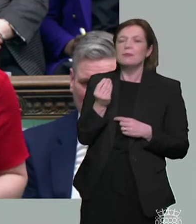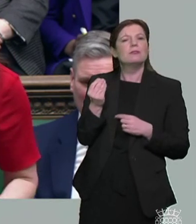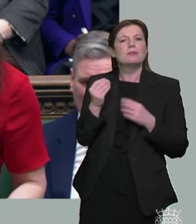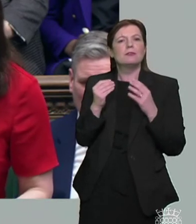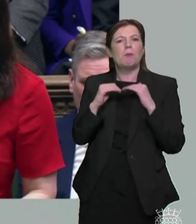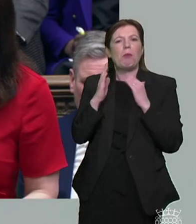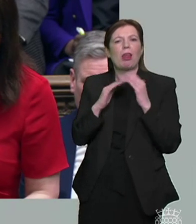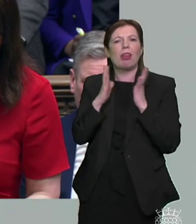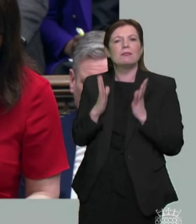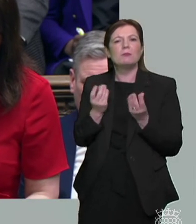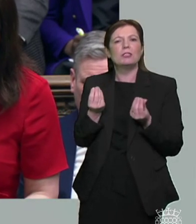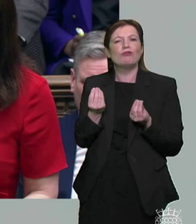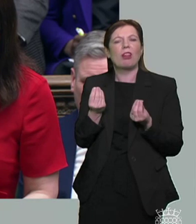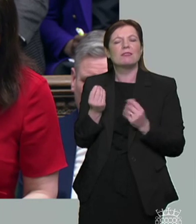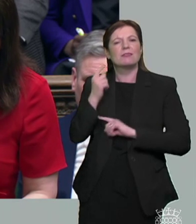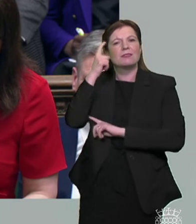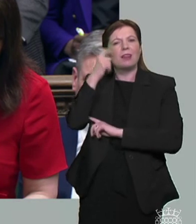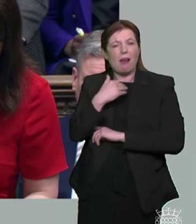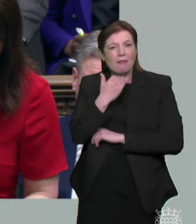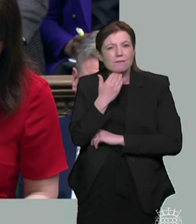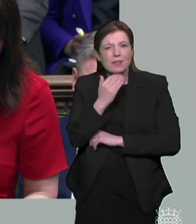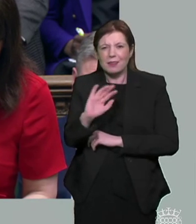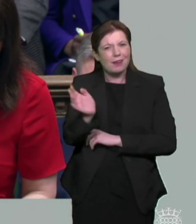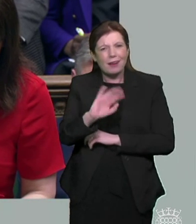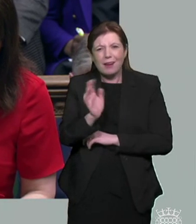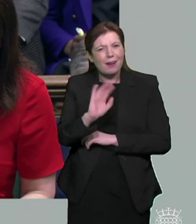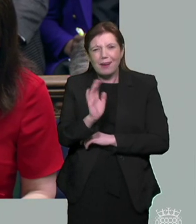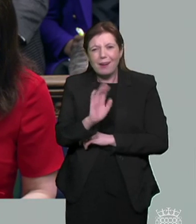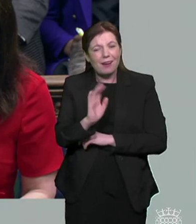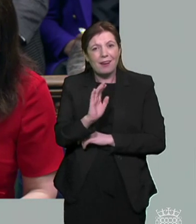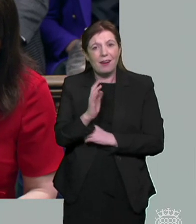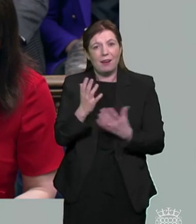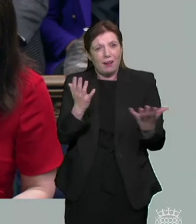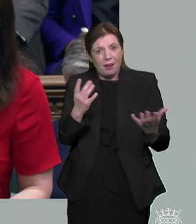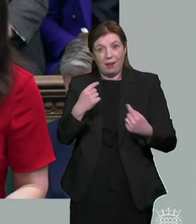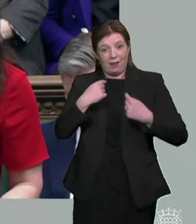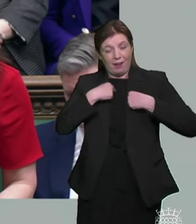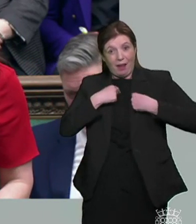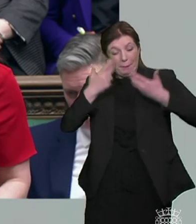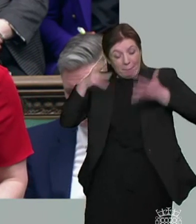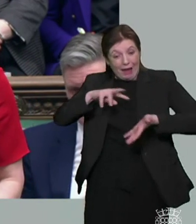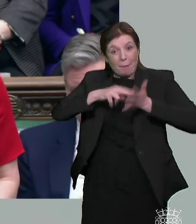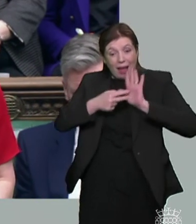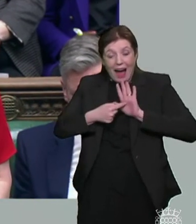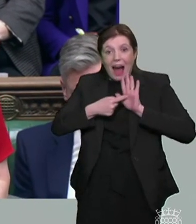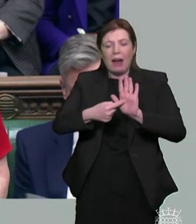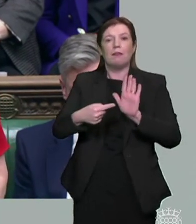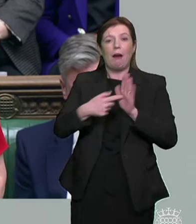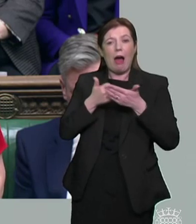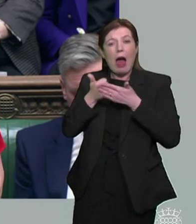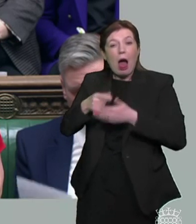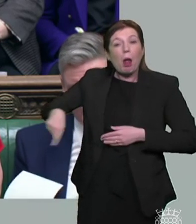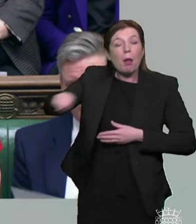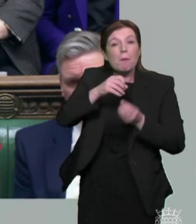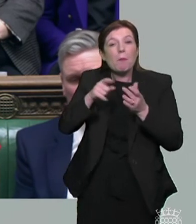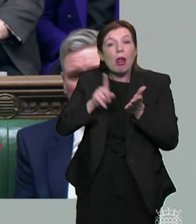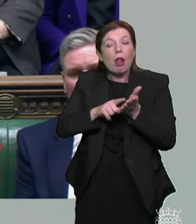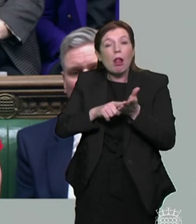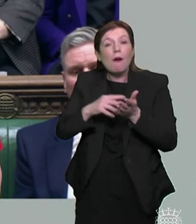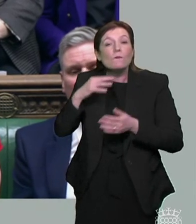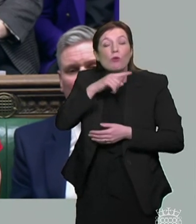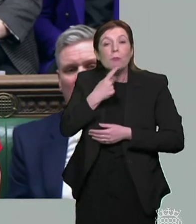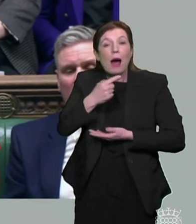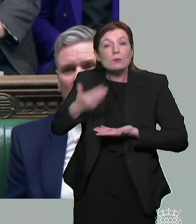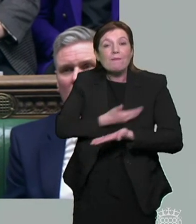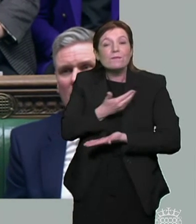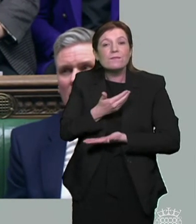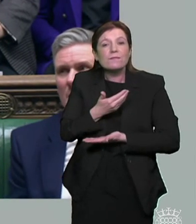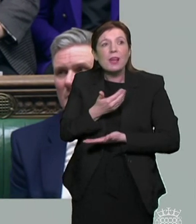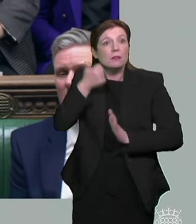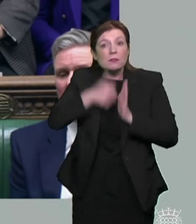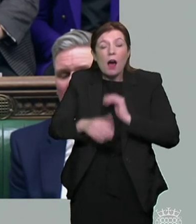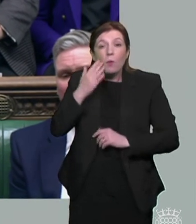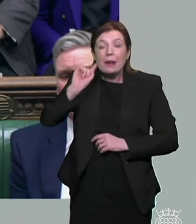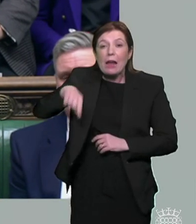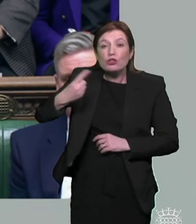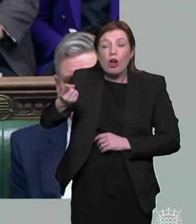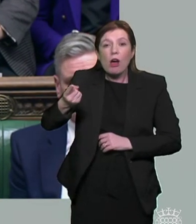That is wholly inadequate. A proper energy efficient scheme, such as that set out by Labour, could cut bills by £400 for people from next year.